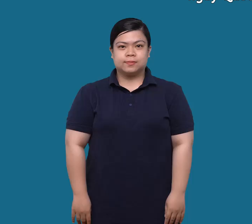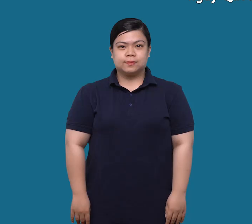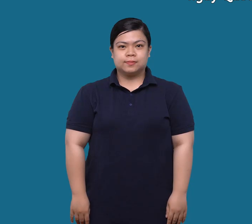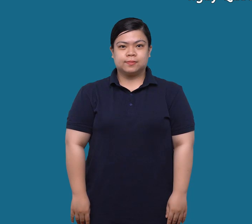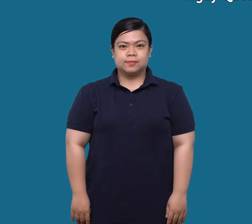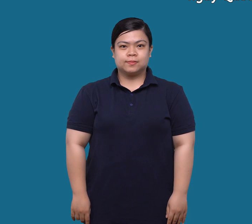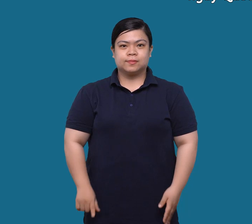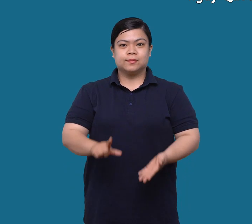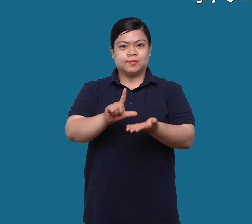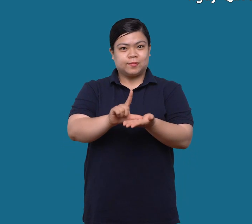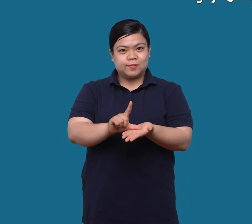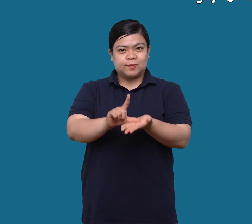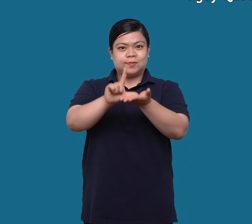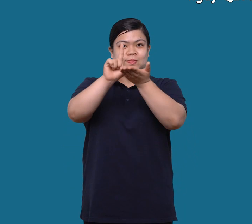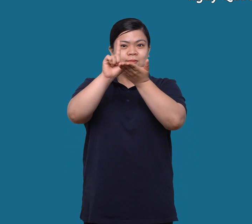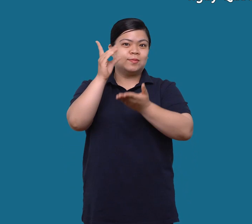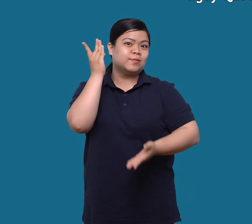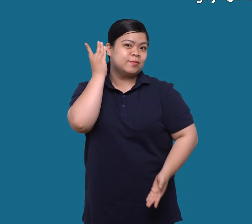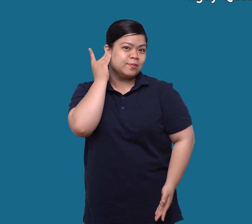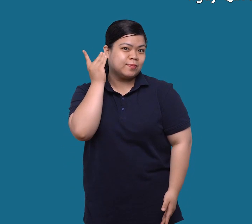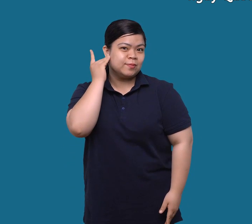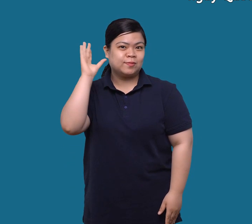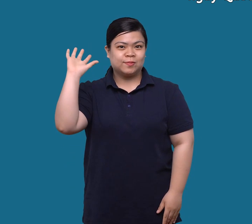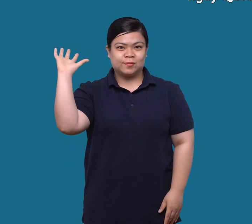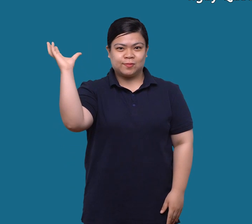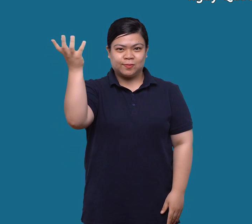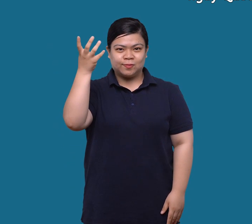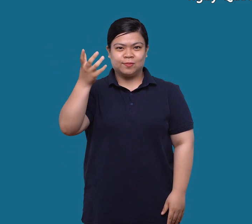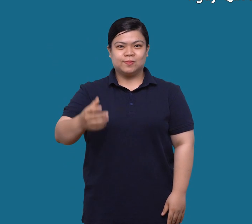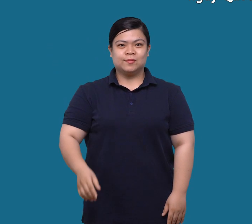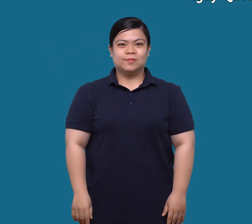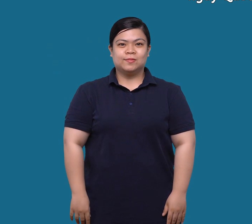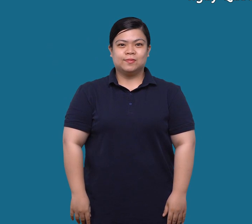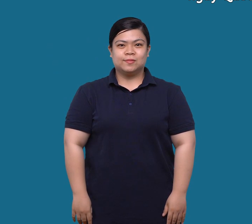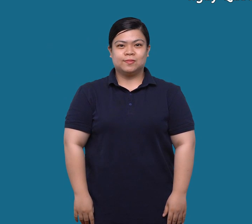ngày Quốc tế phụ nữ 8/3